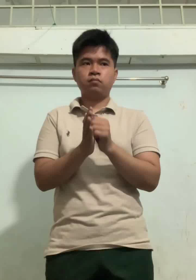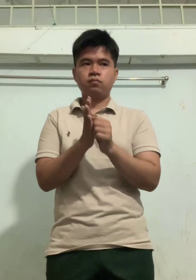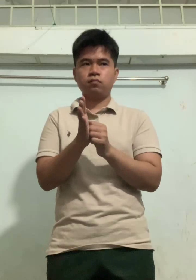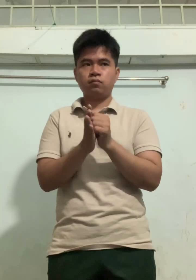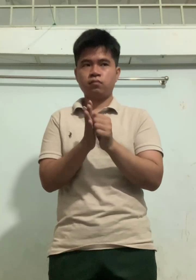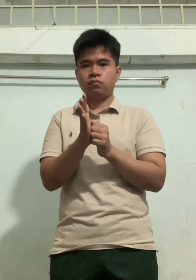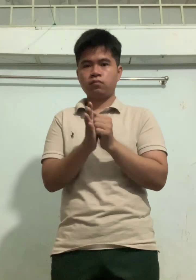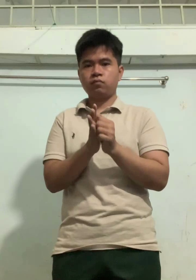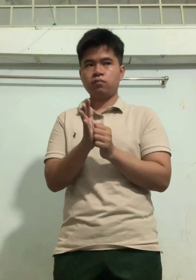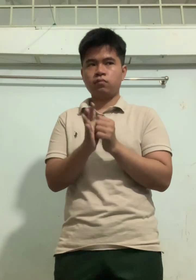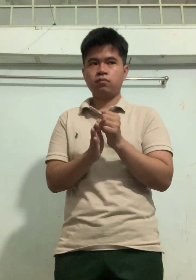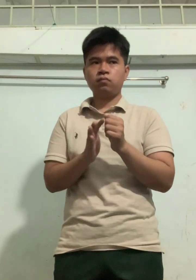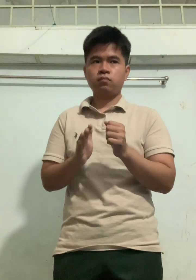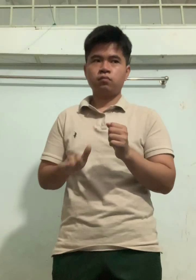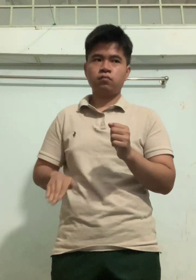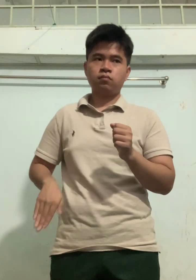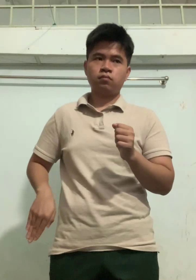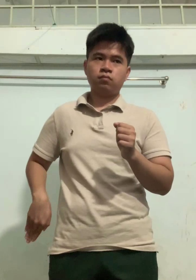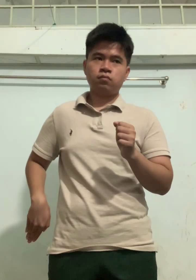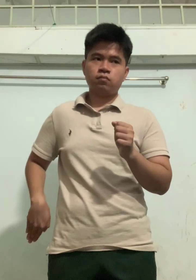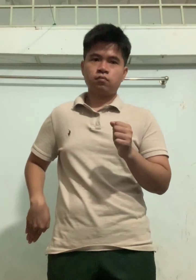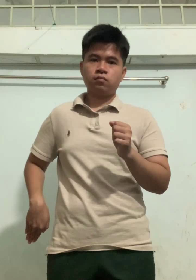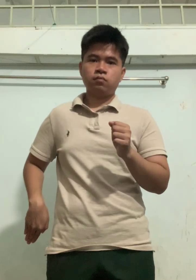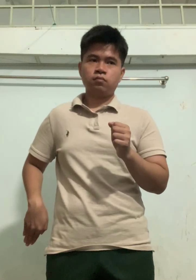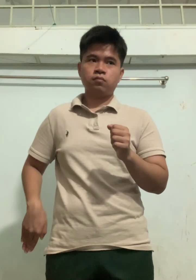thang sau